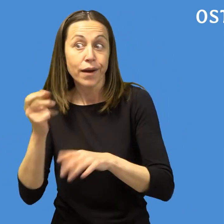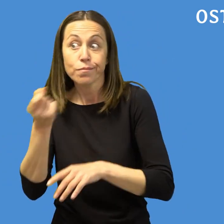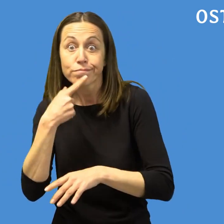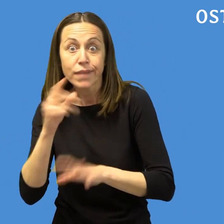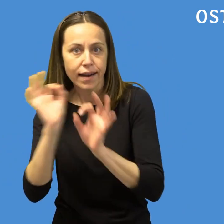droga